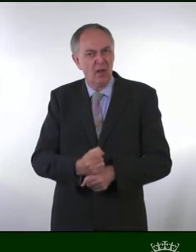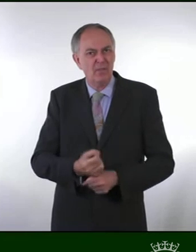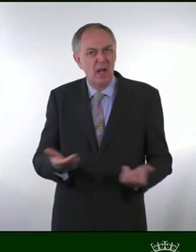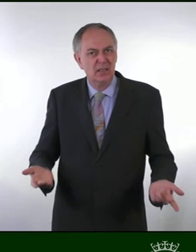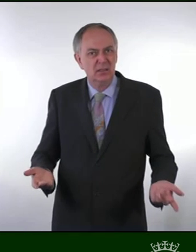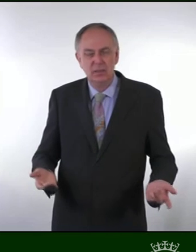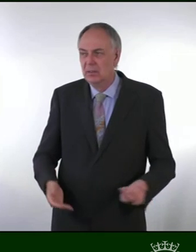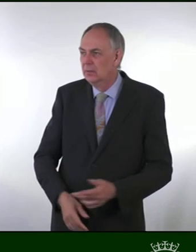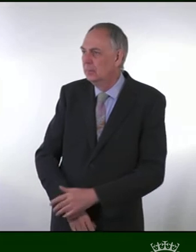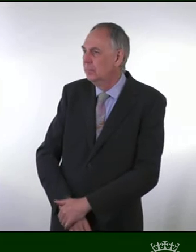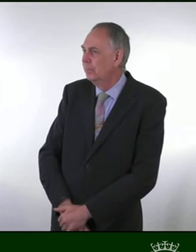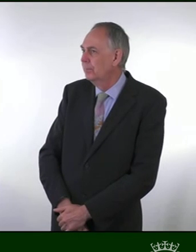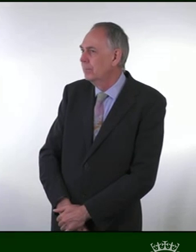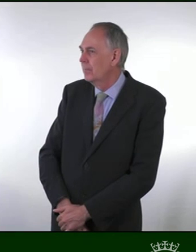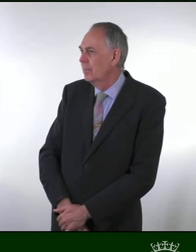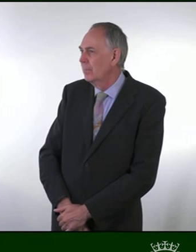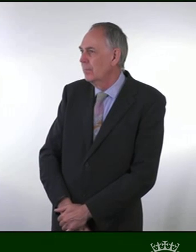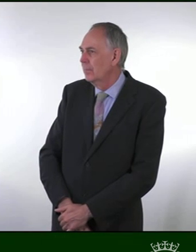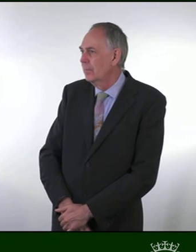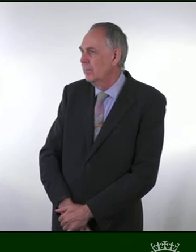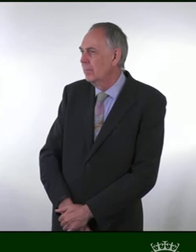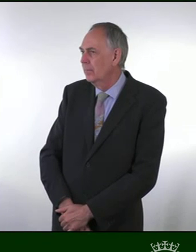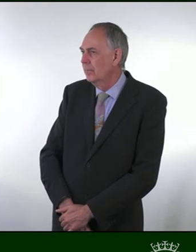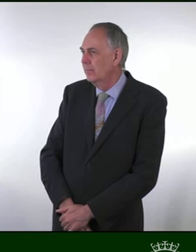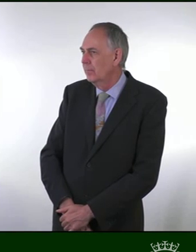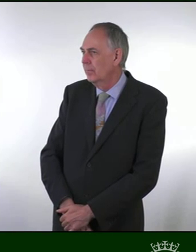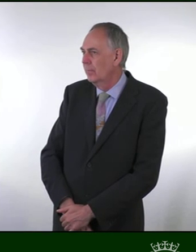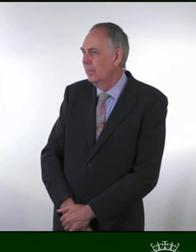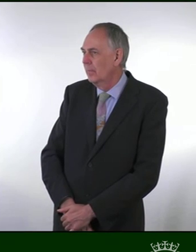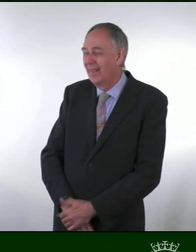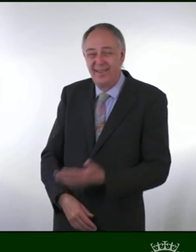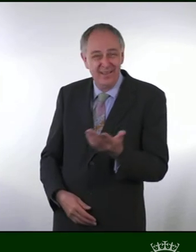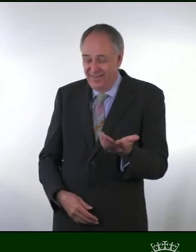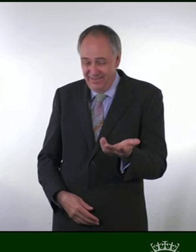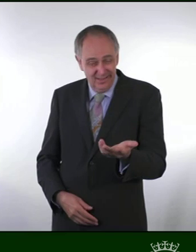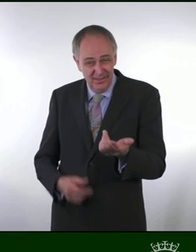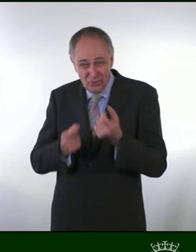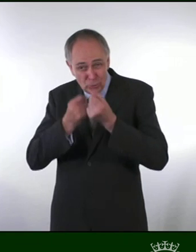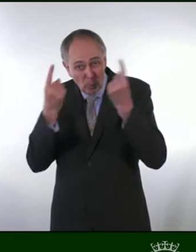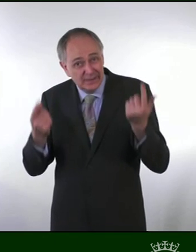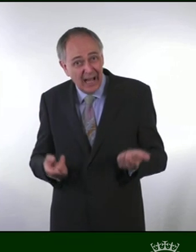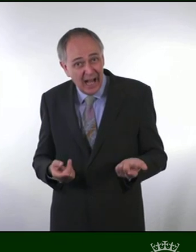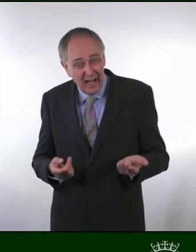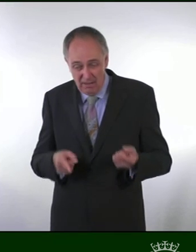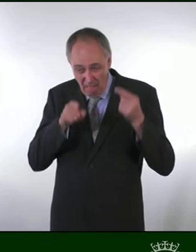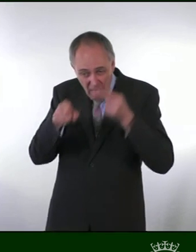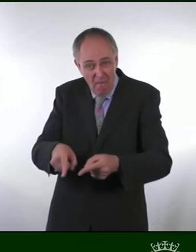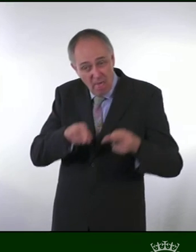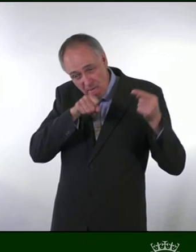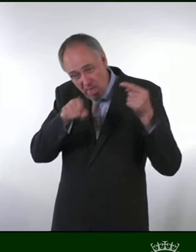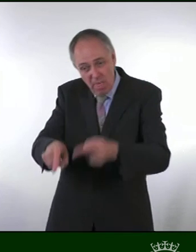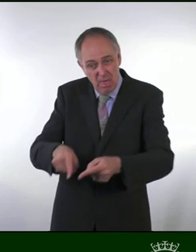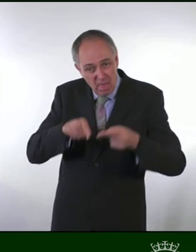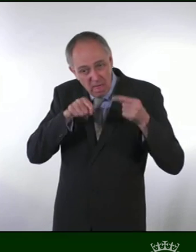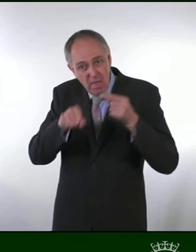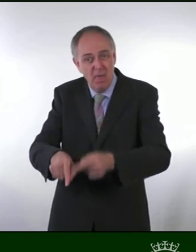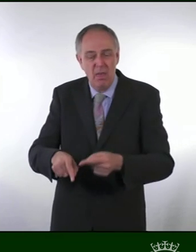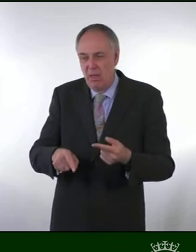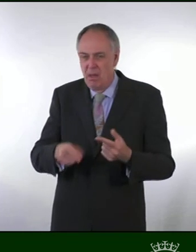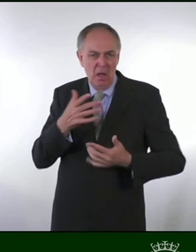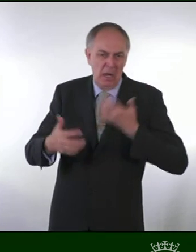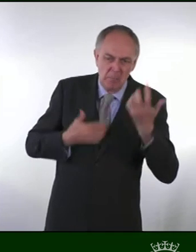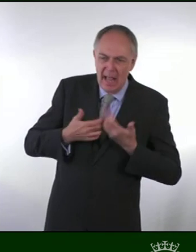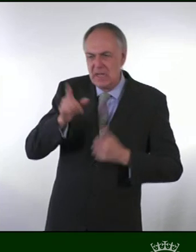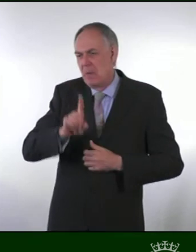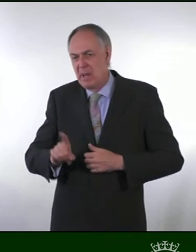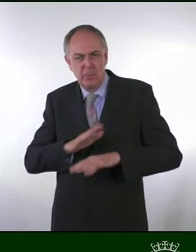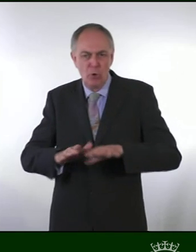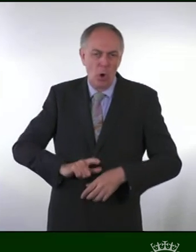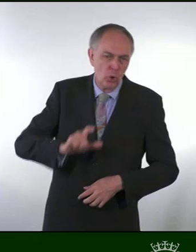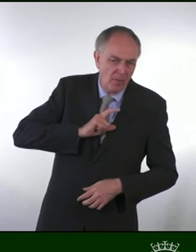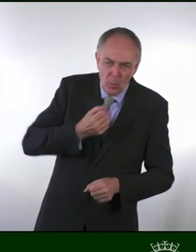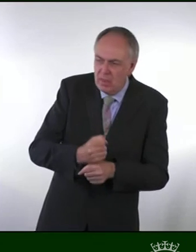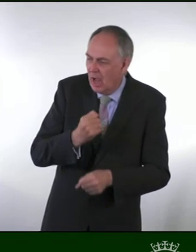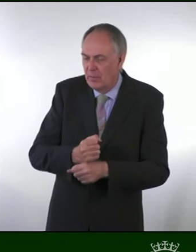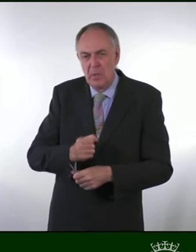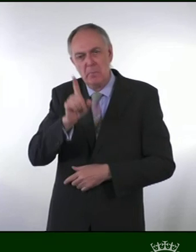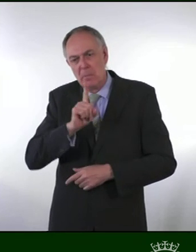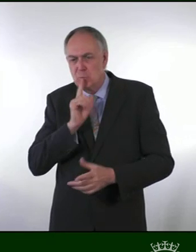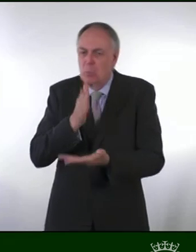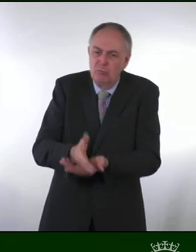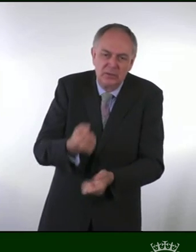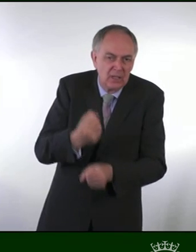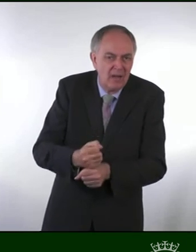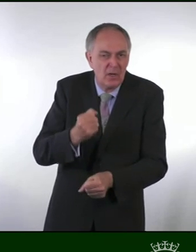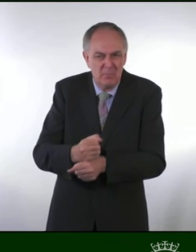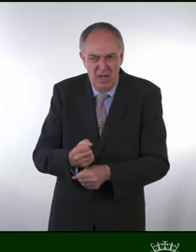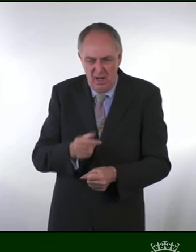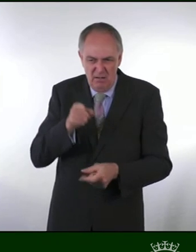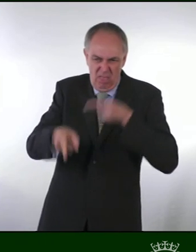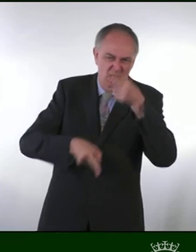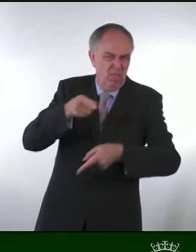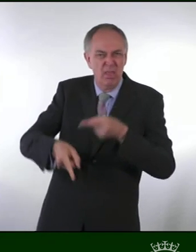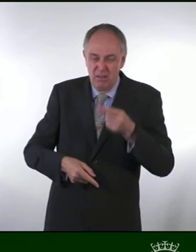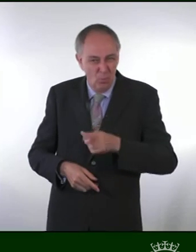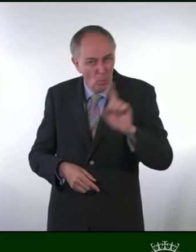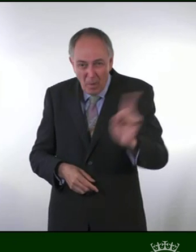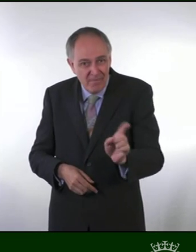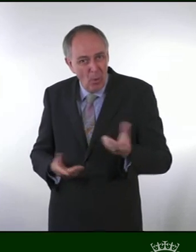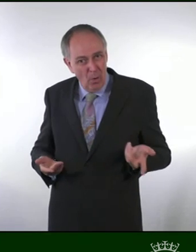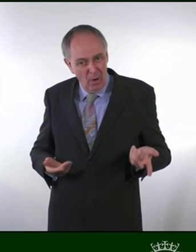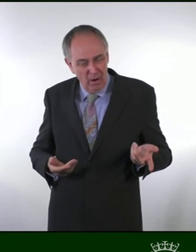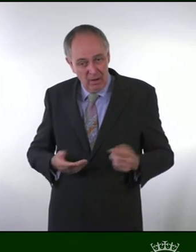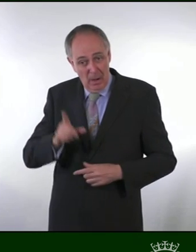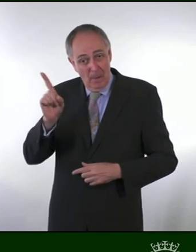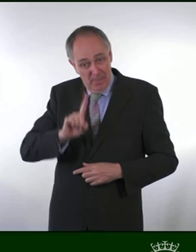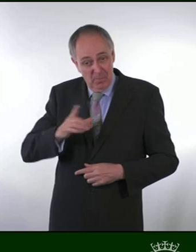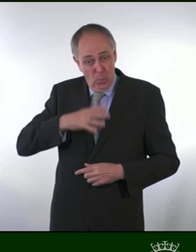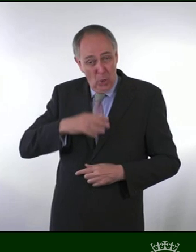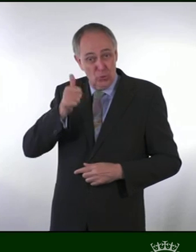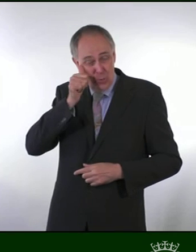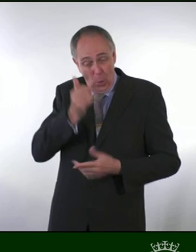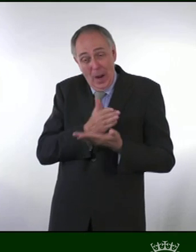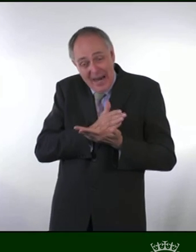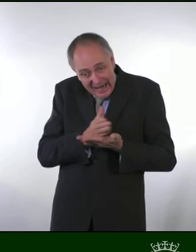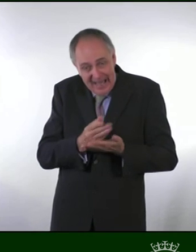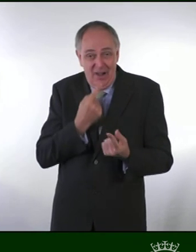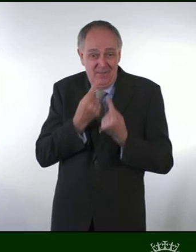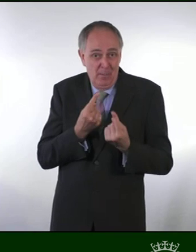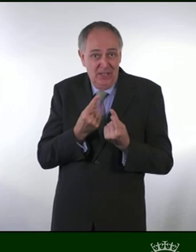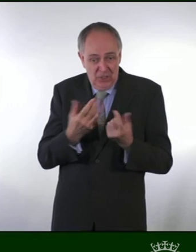I must say to the right honourable and learned Gentleman that I really do not see the purpose of his endless attacks on public trust and confidence, when what we are trying to do is to provide—I think this is what the public want to hear from politicians across all parties—clear messages about how to defeat the virus.